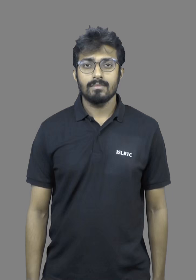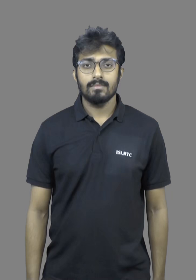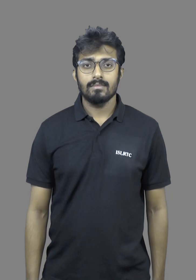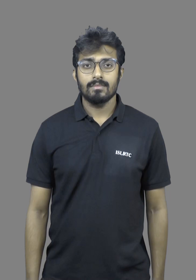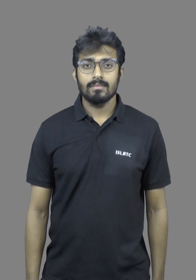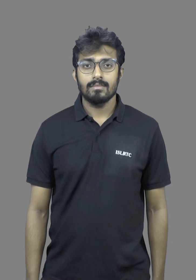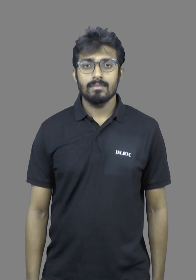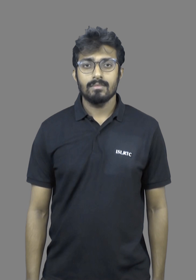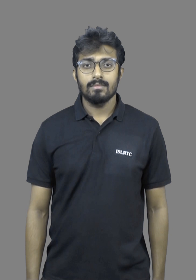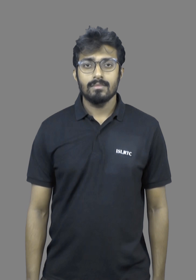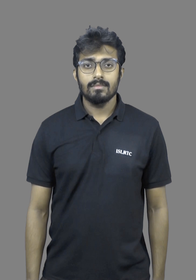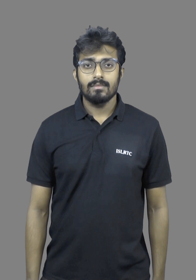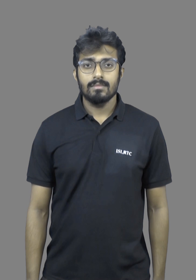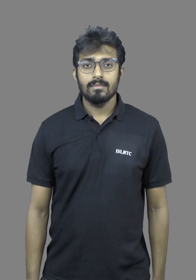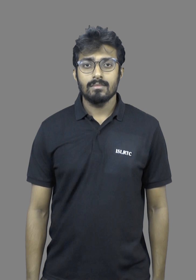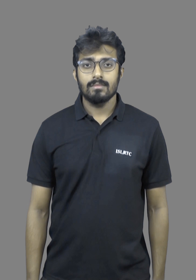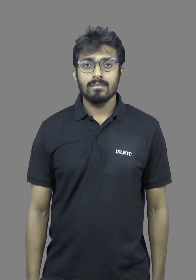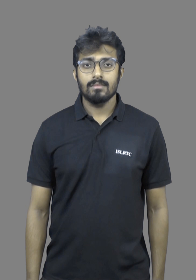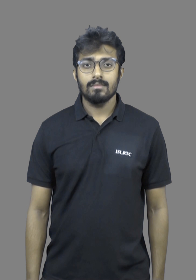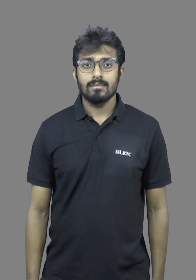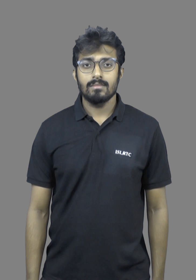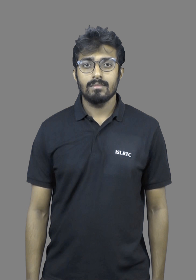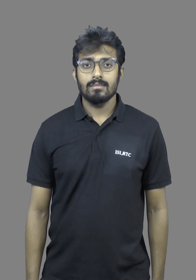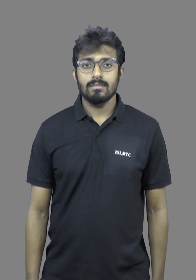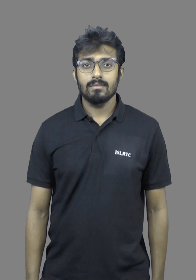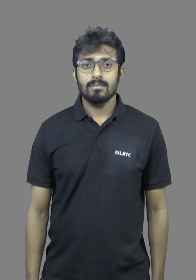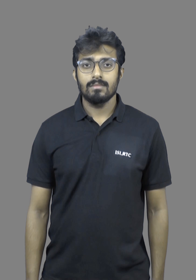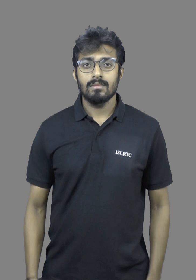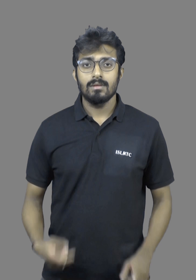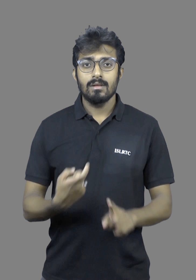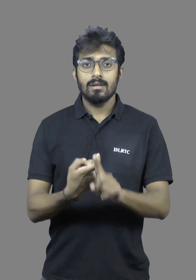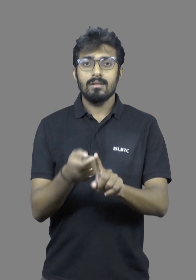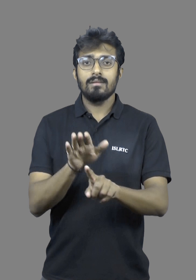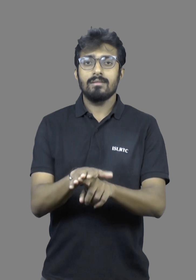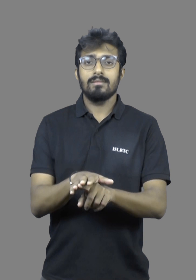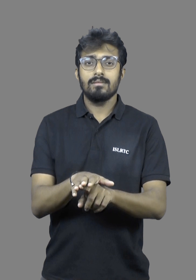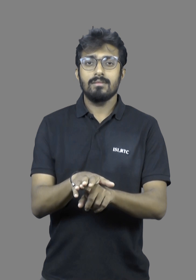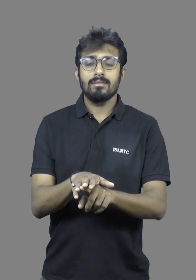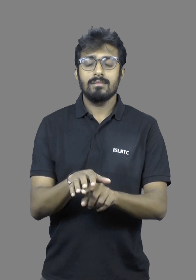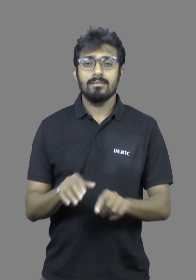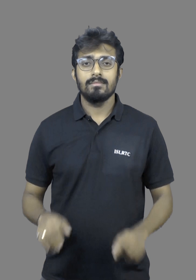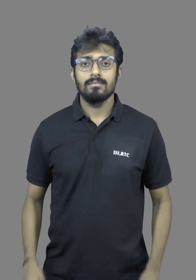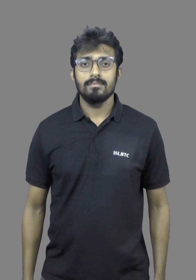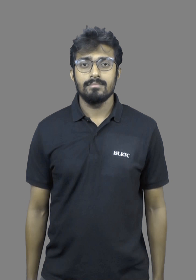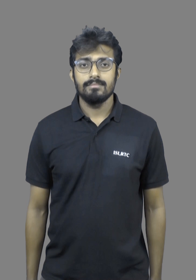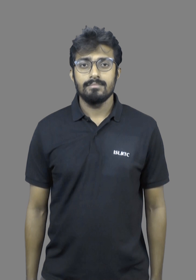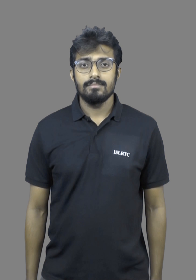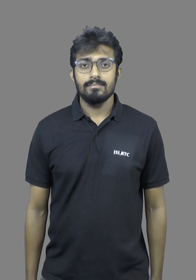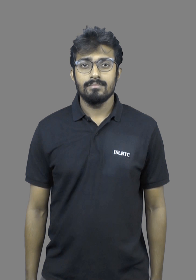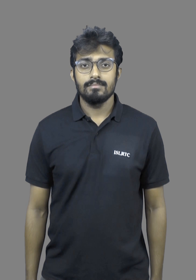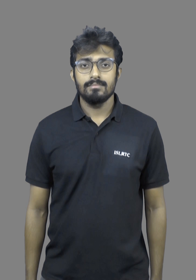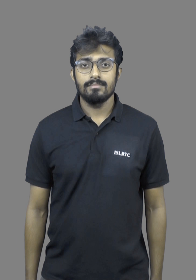Karnal